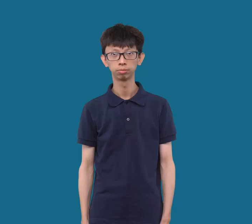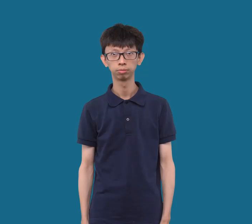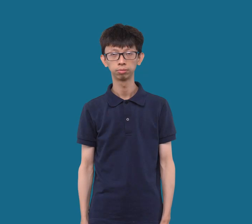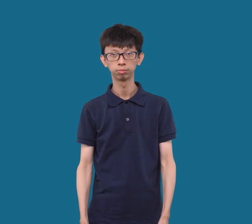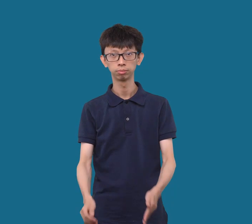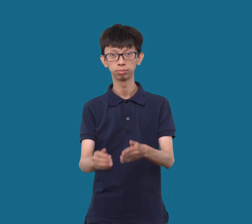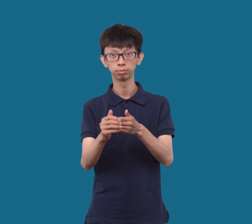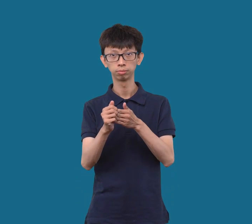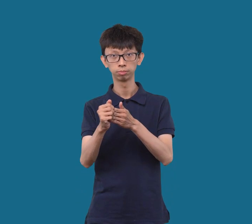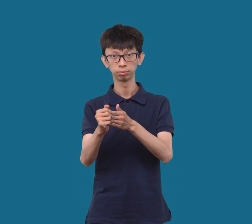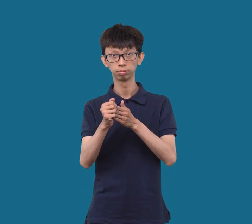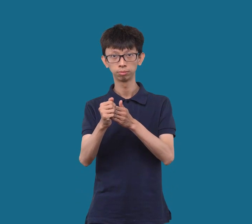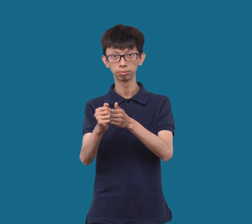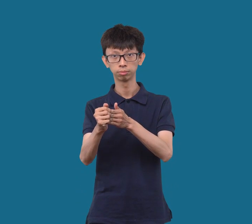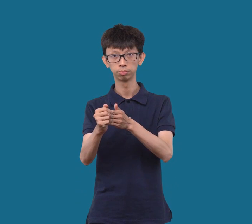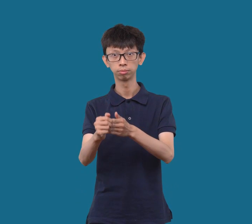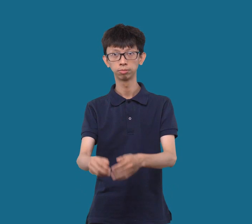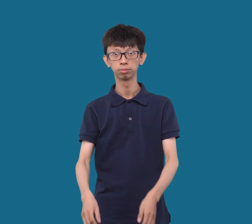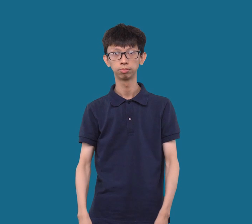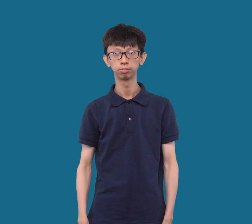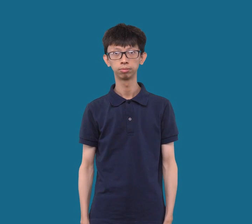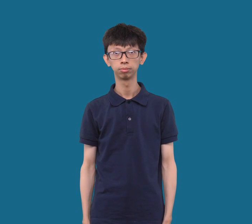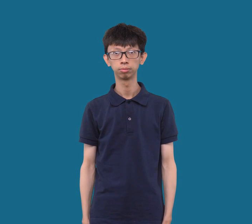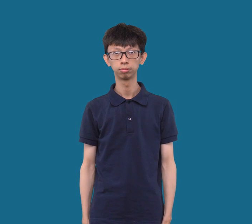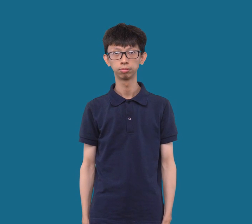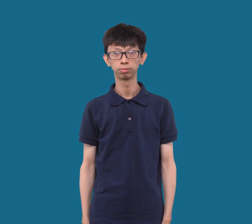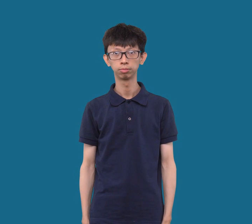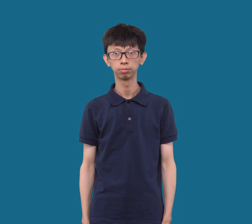hướng dẫn